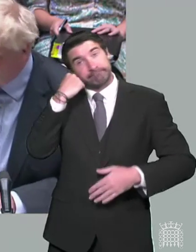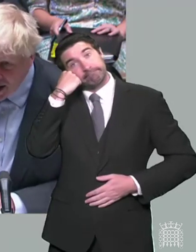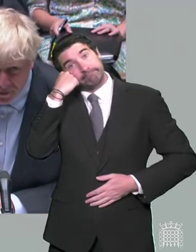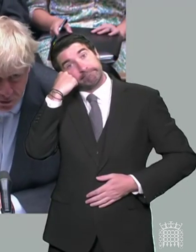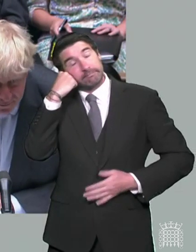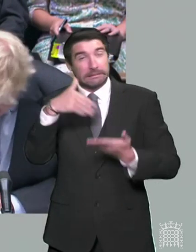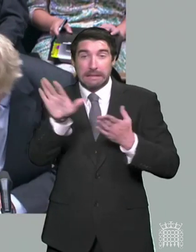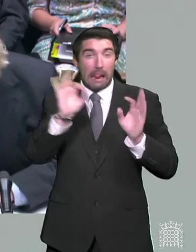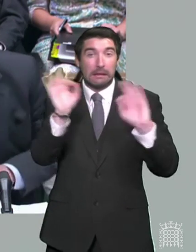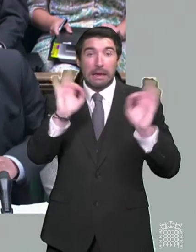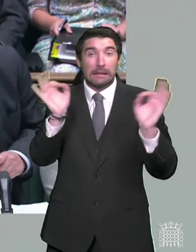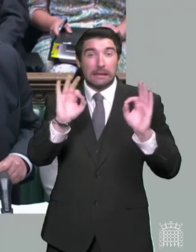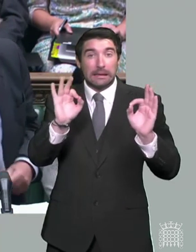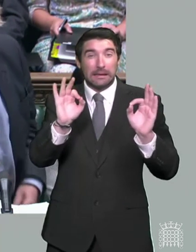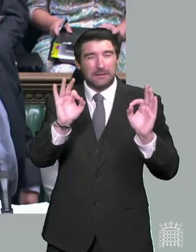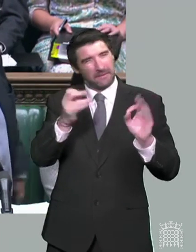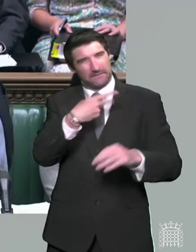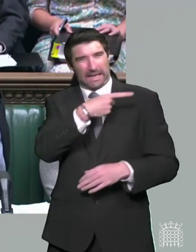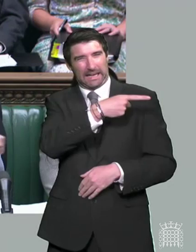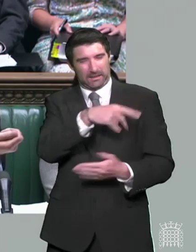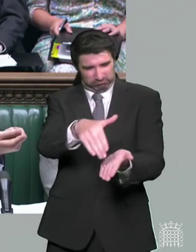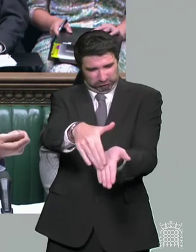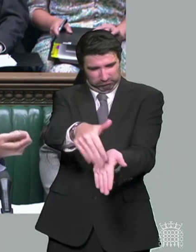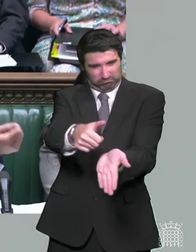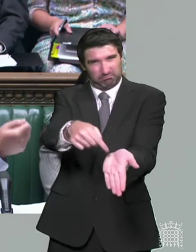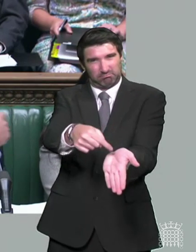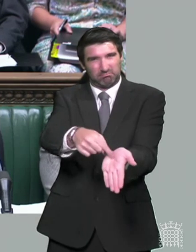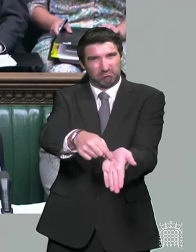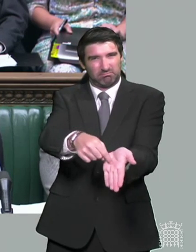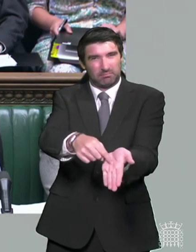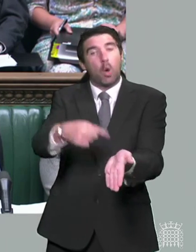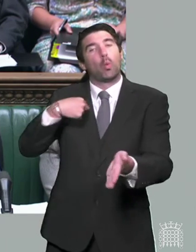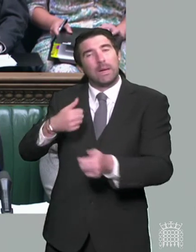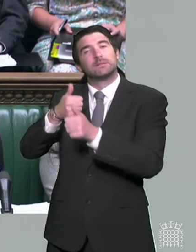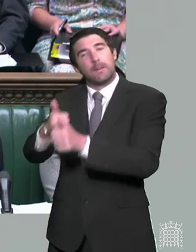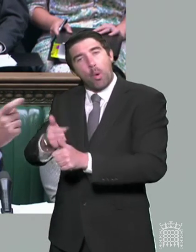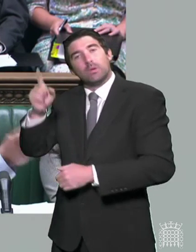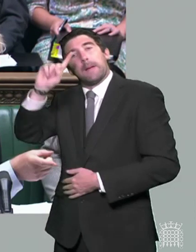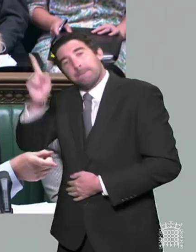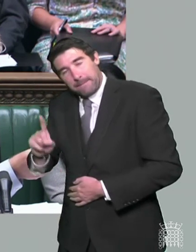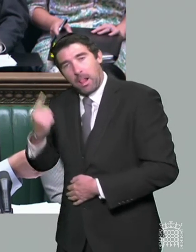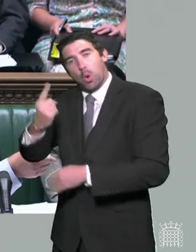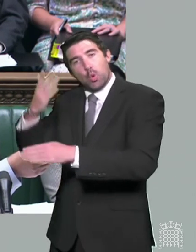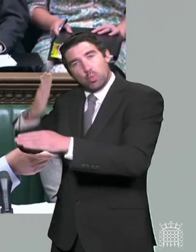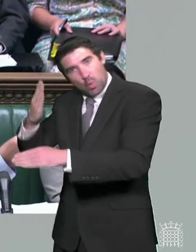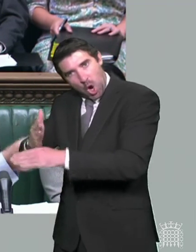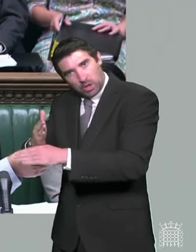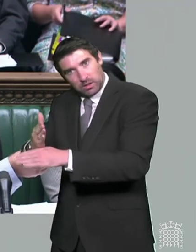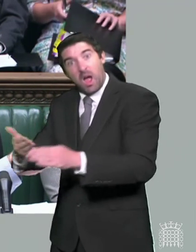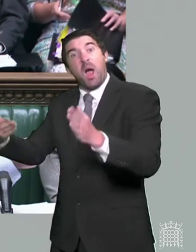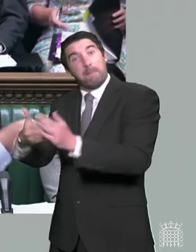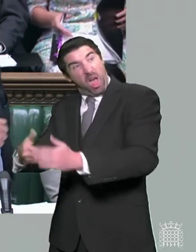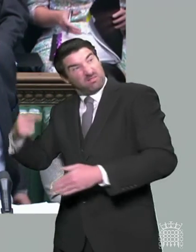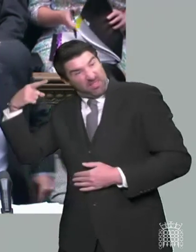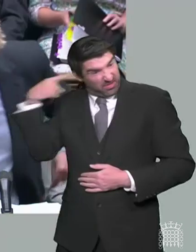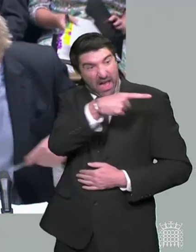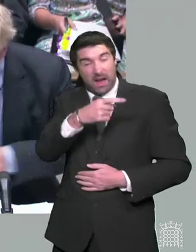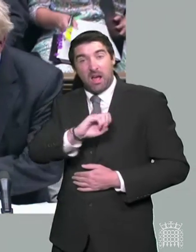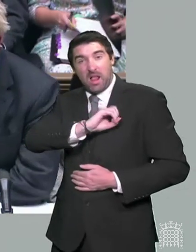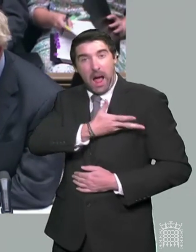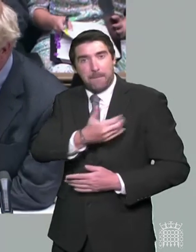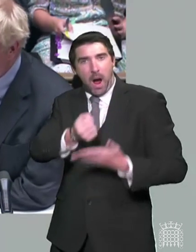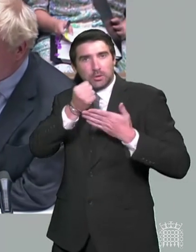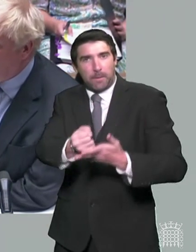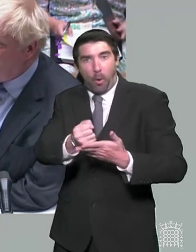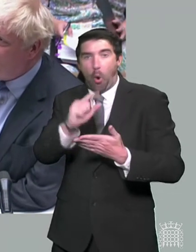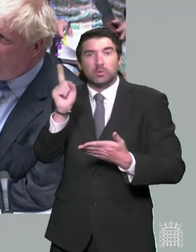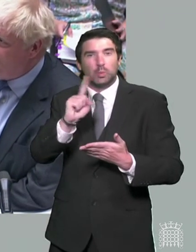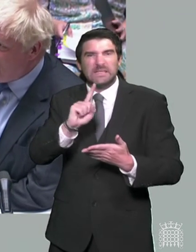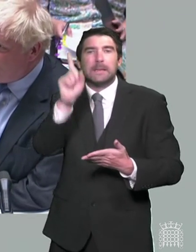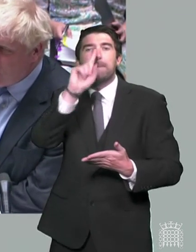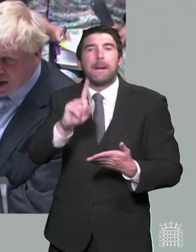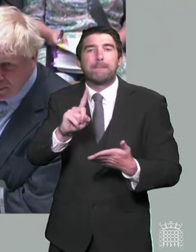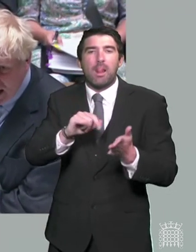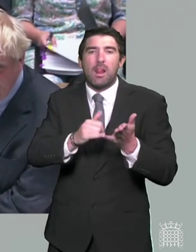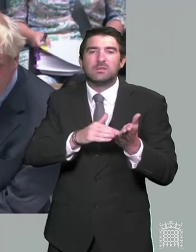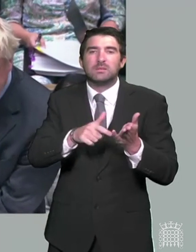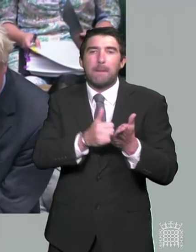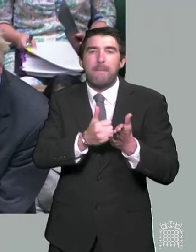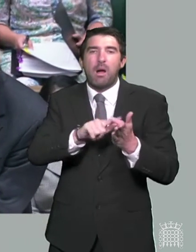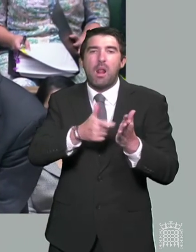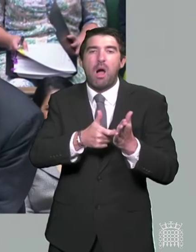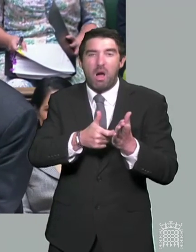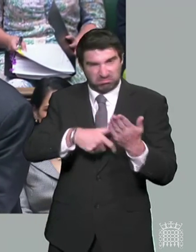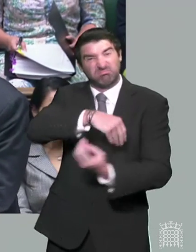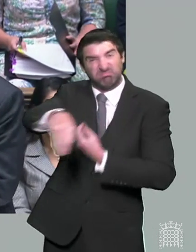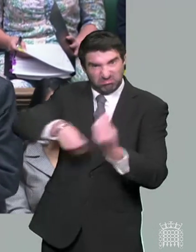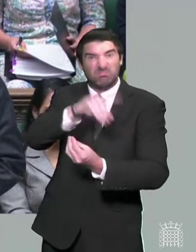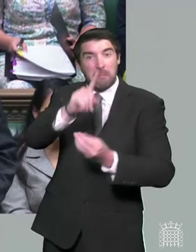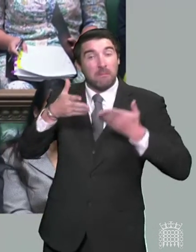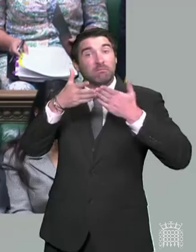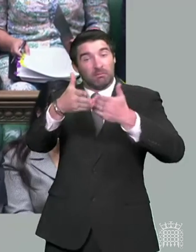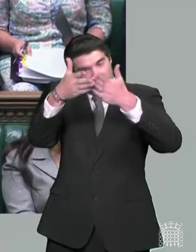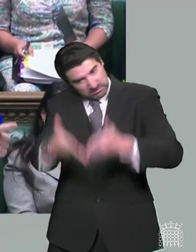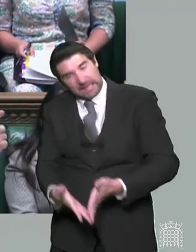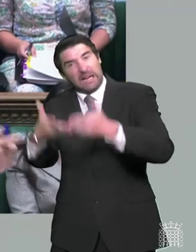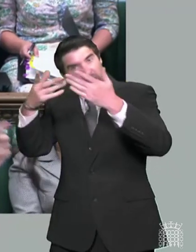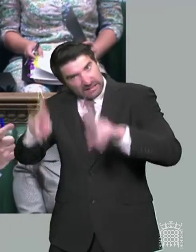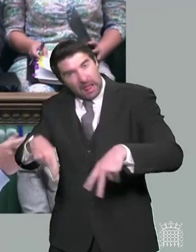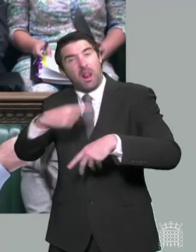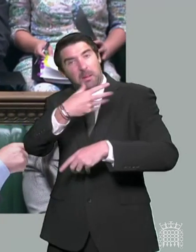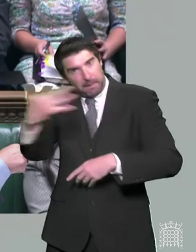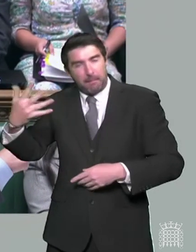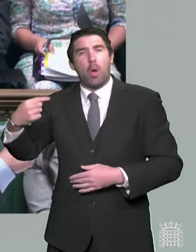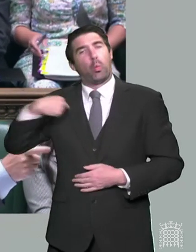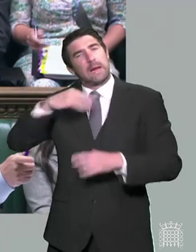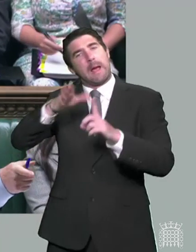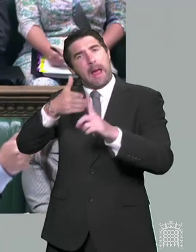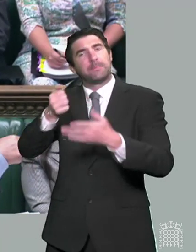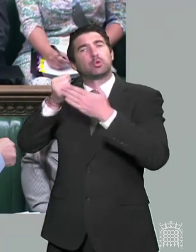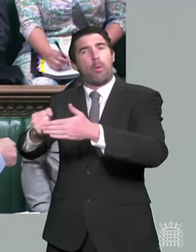We are on the side of the travelling public. By the way, the right honourable and learned Gentleman has not mentioned this, but they are on the side of the people traffickers who would risk people’s lives at sea, and we are on the side of people who come here safely and legally.